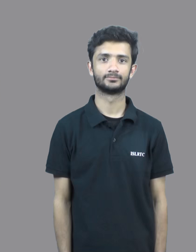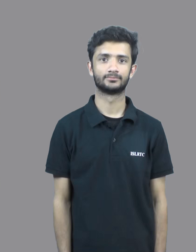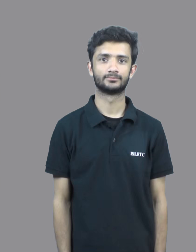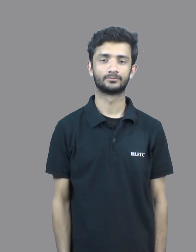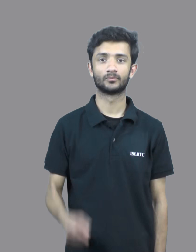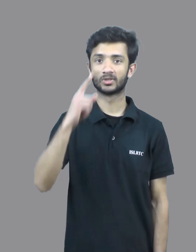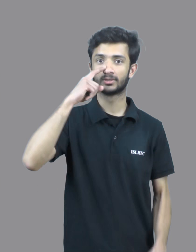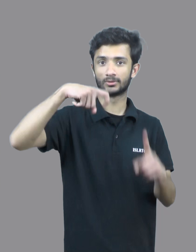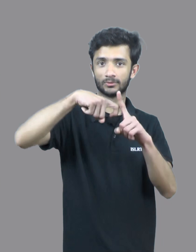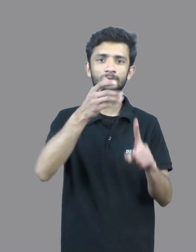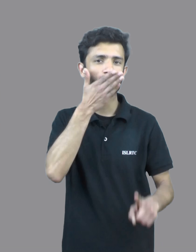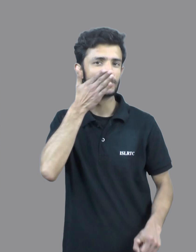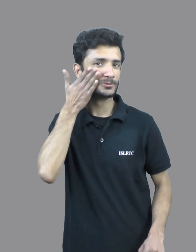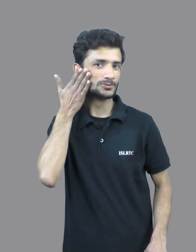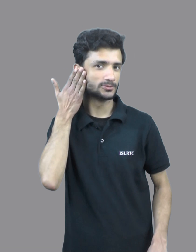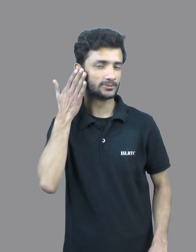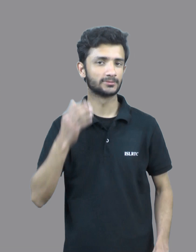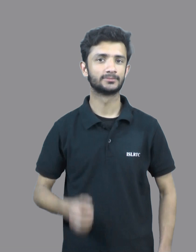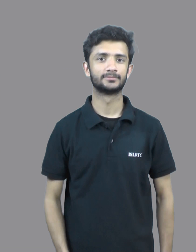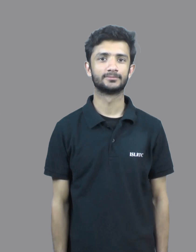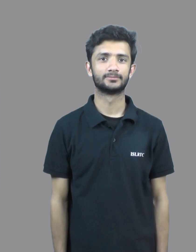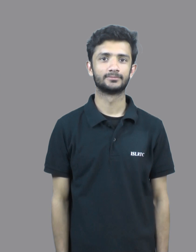Kareena Kapoor Khan